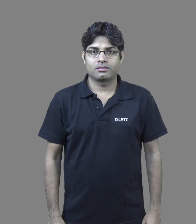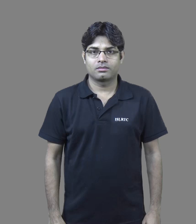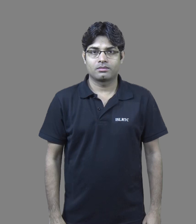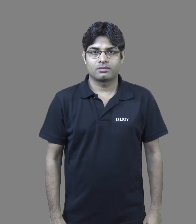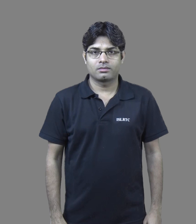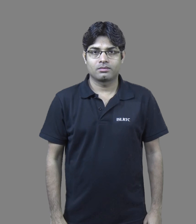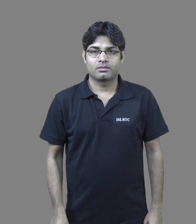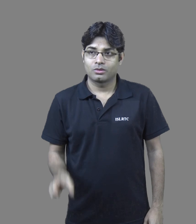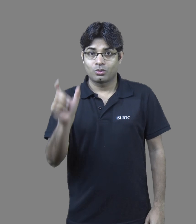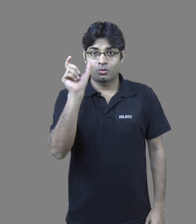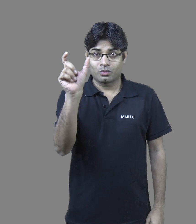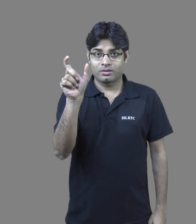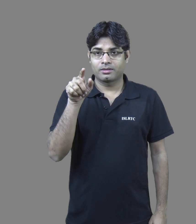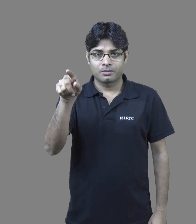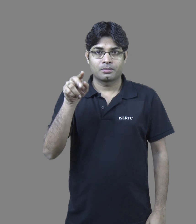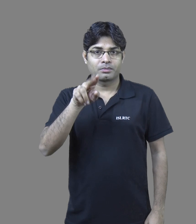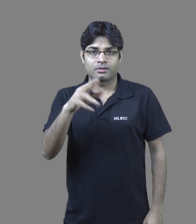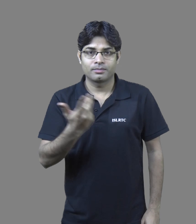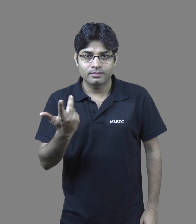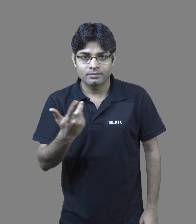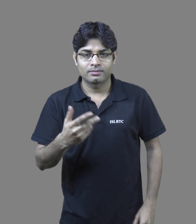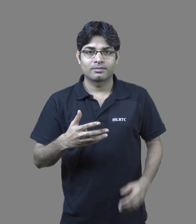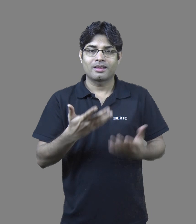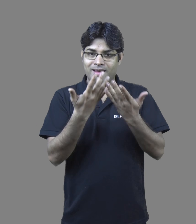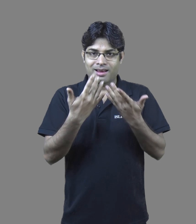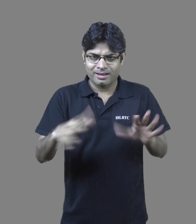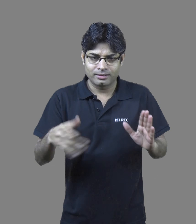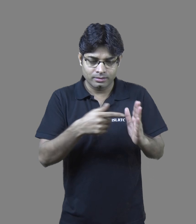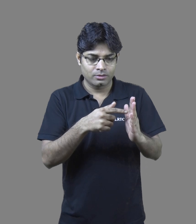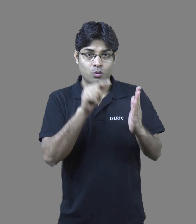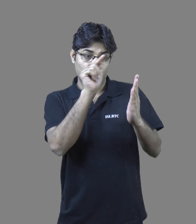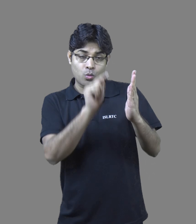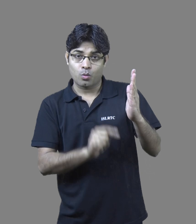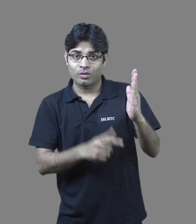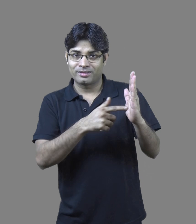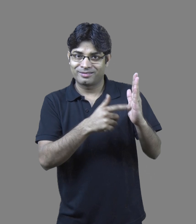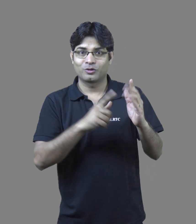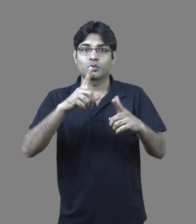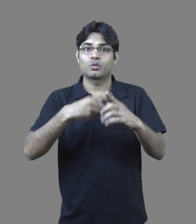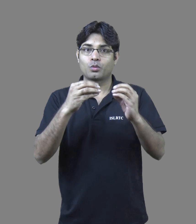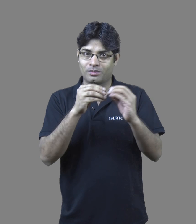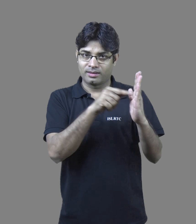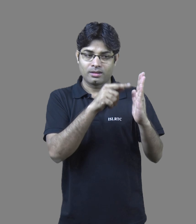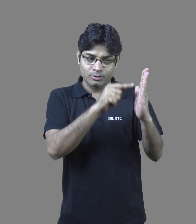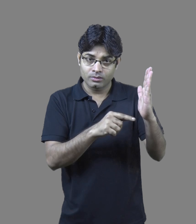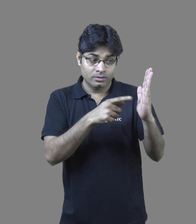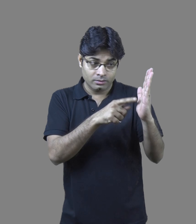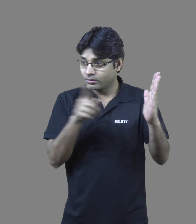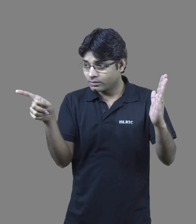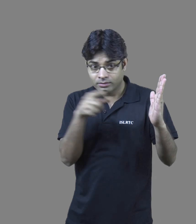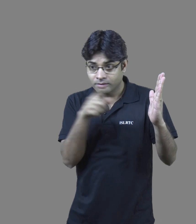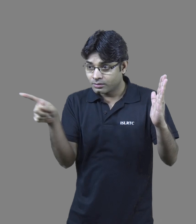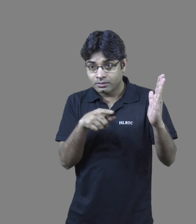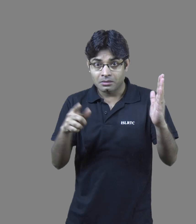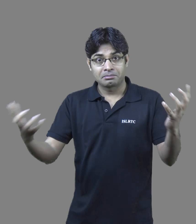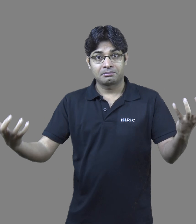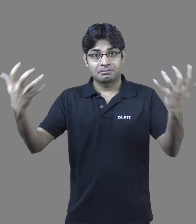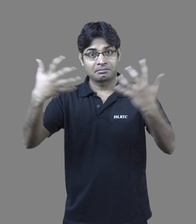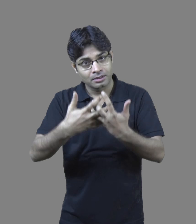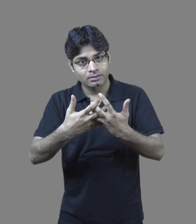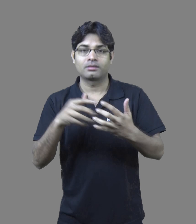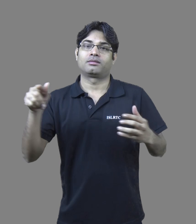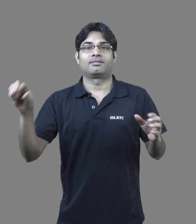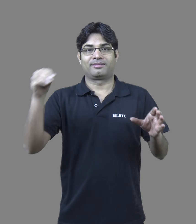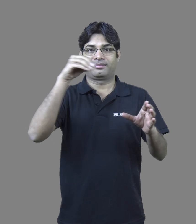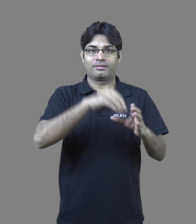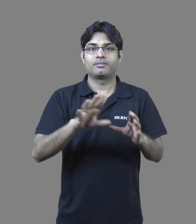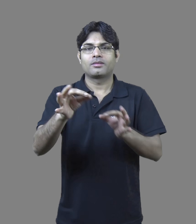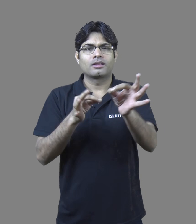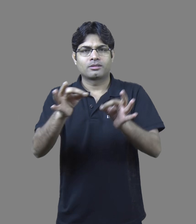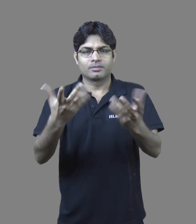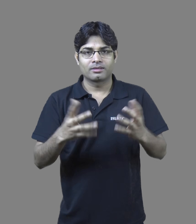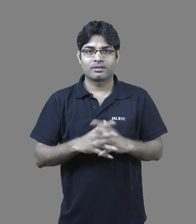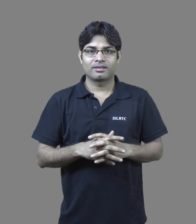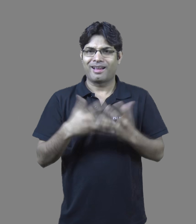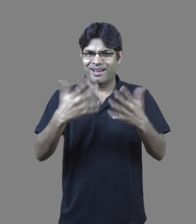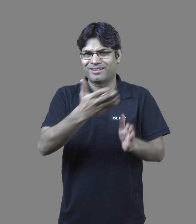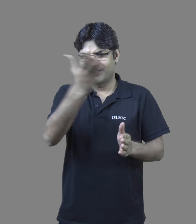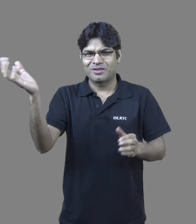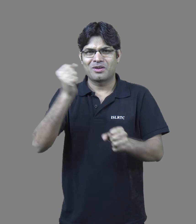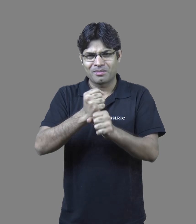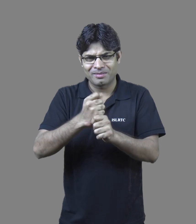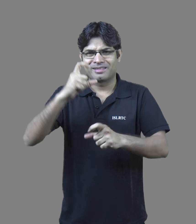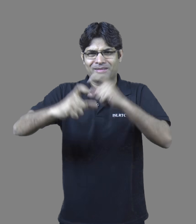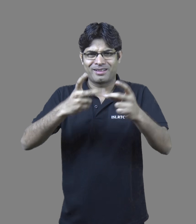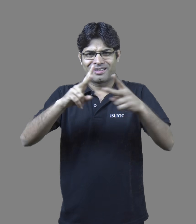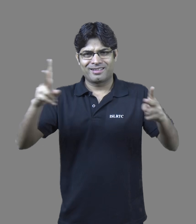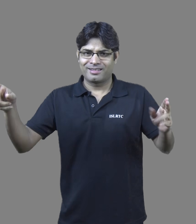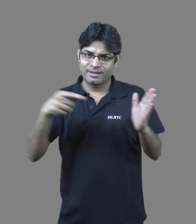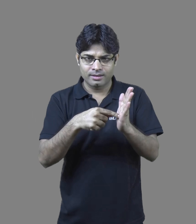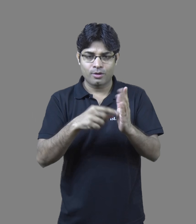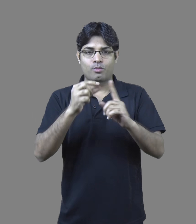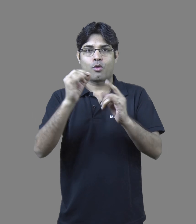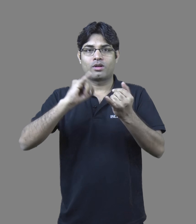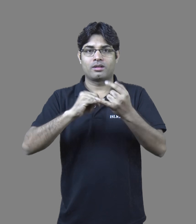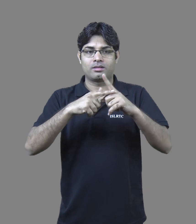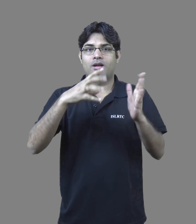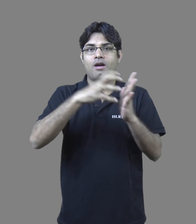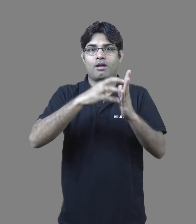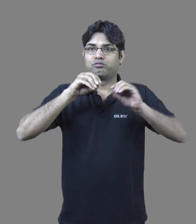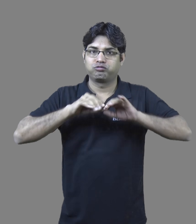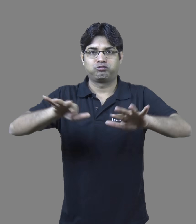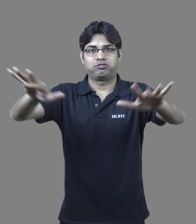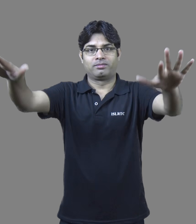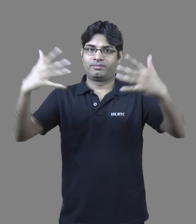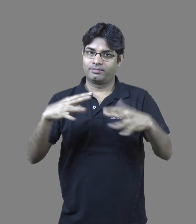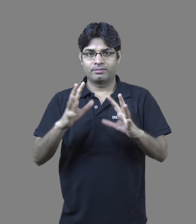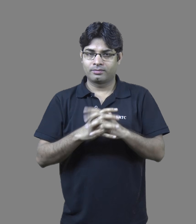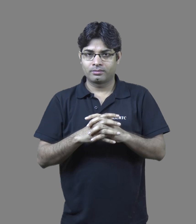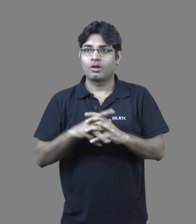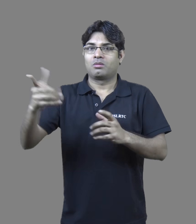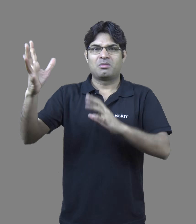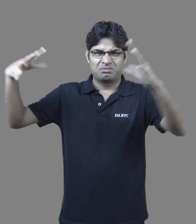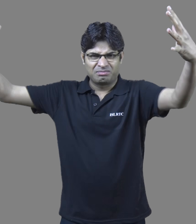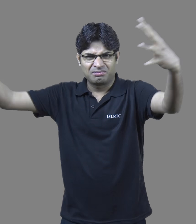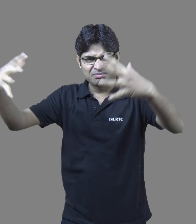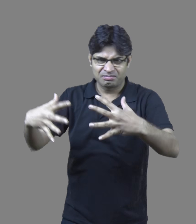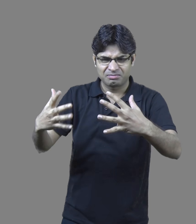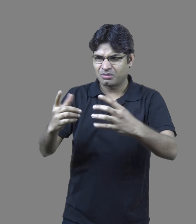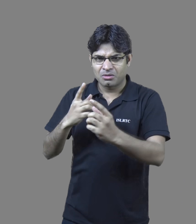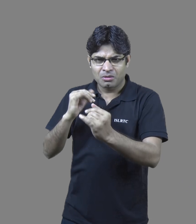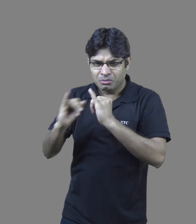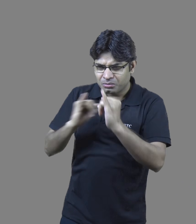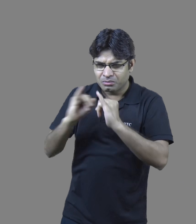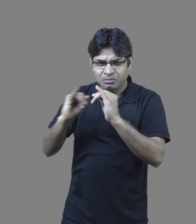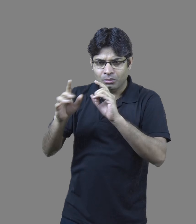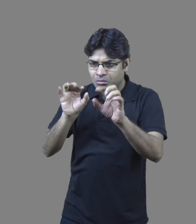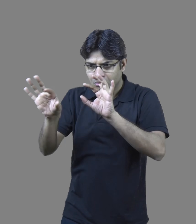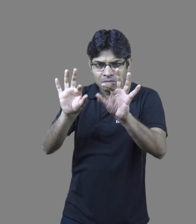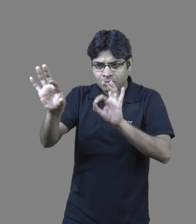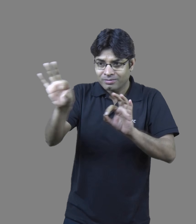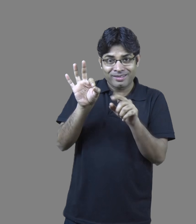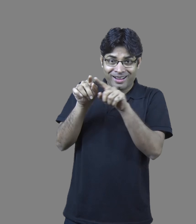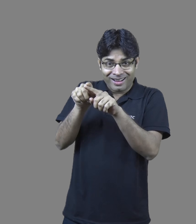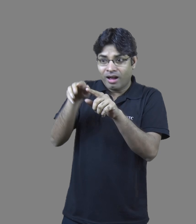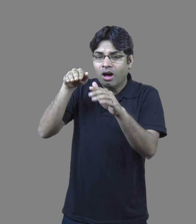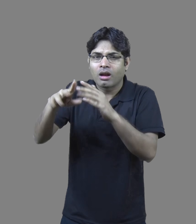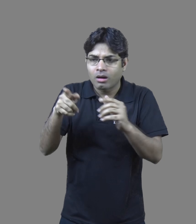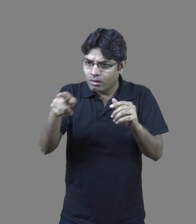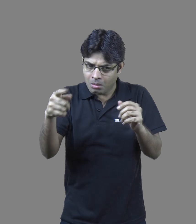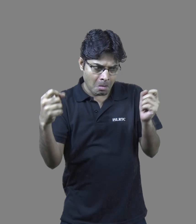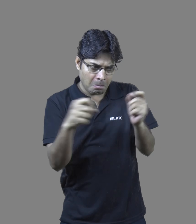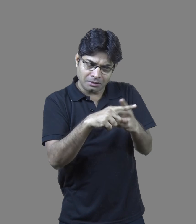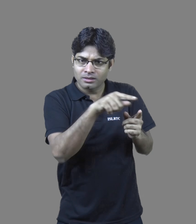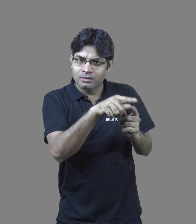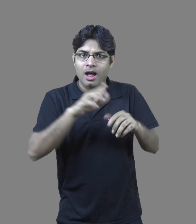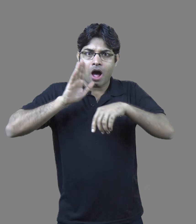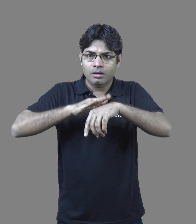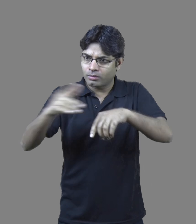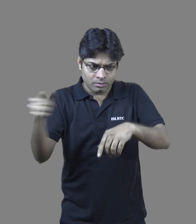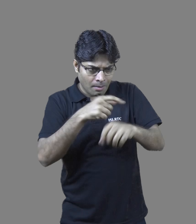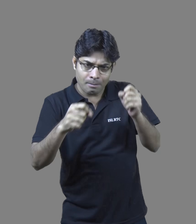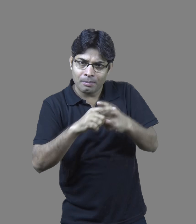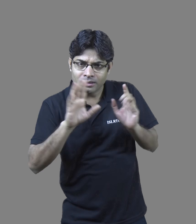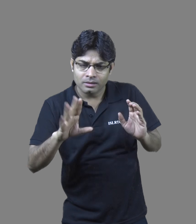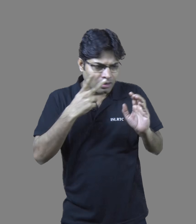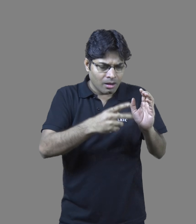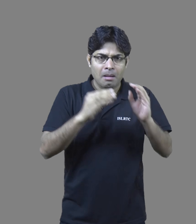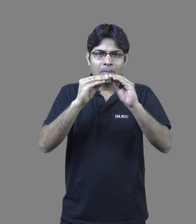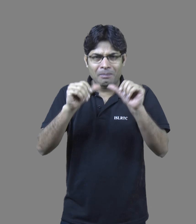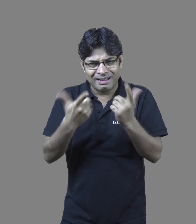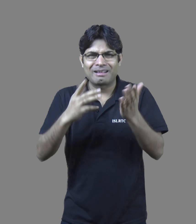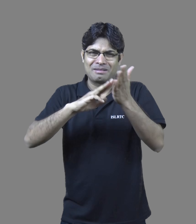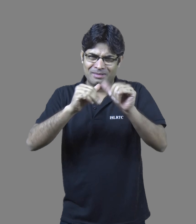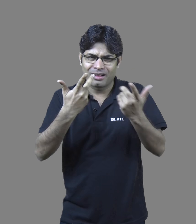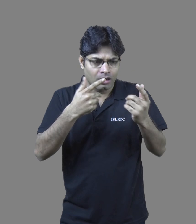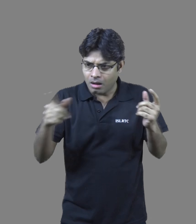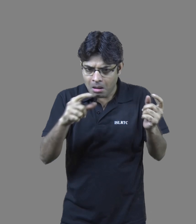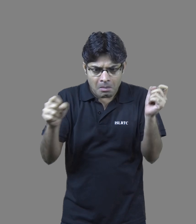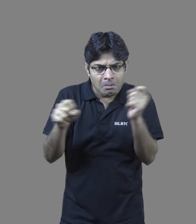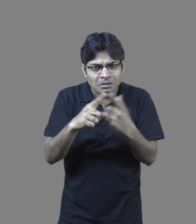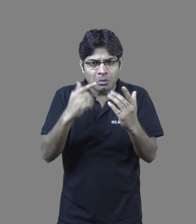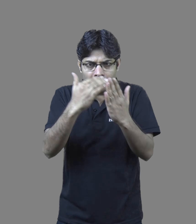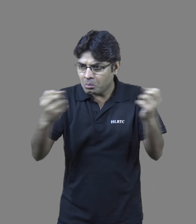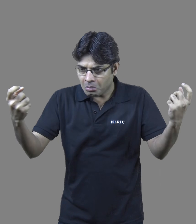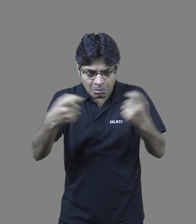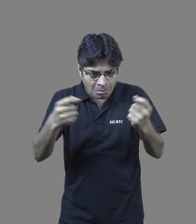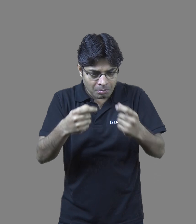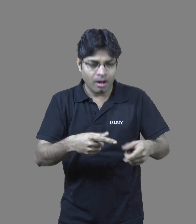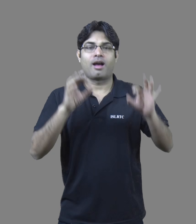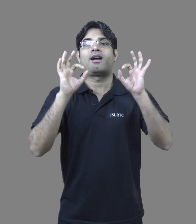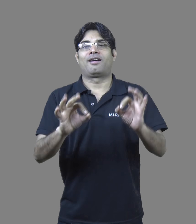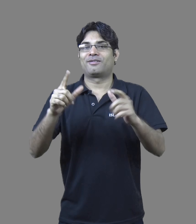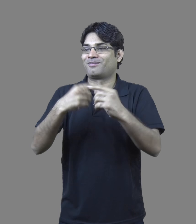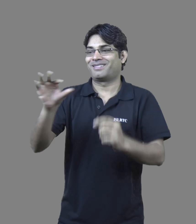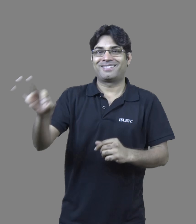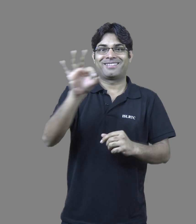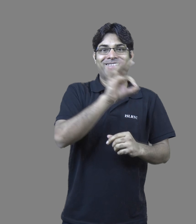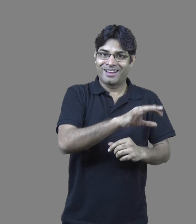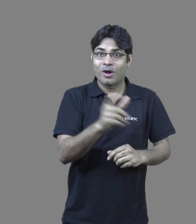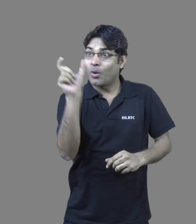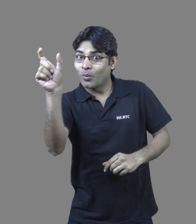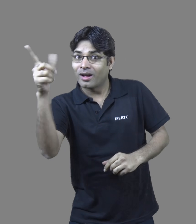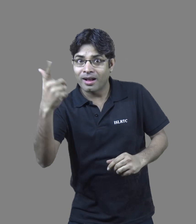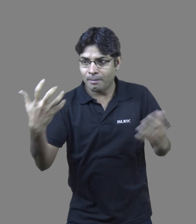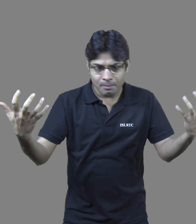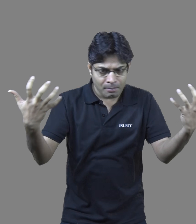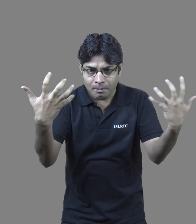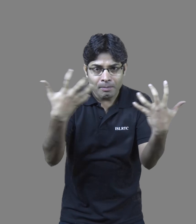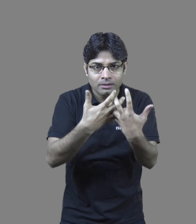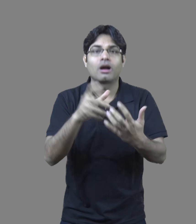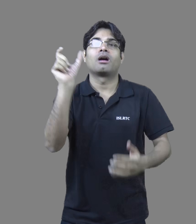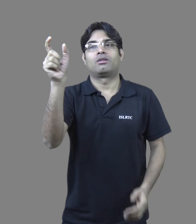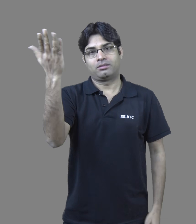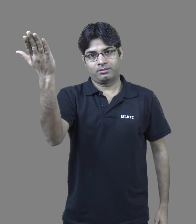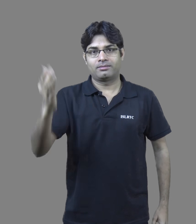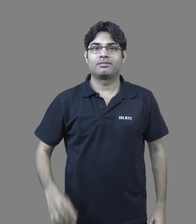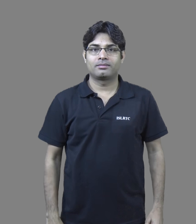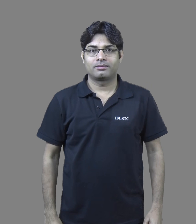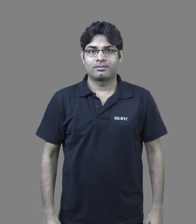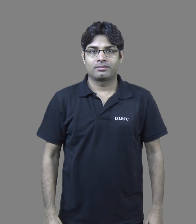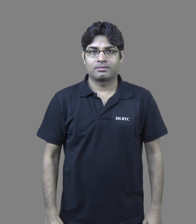Recruit